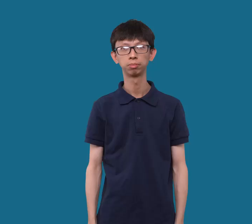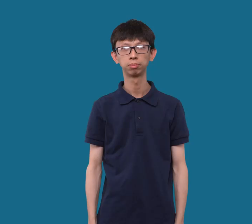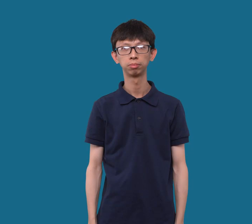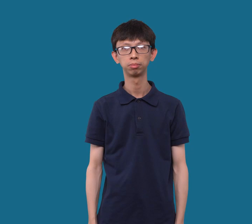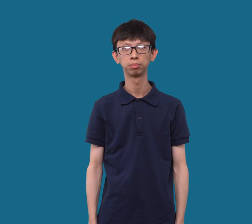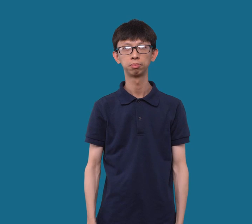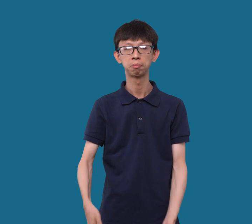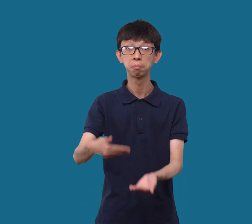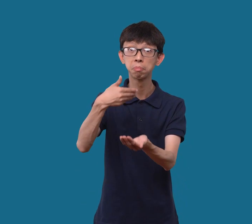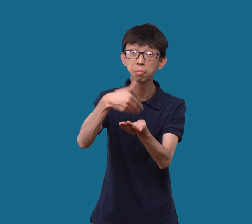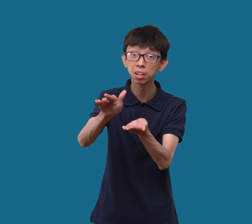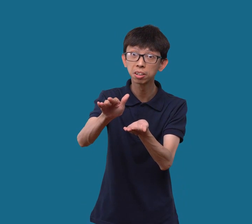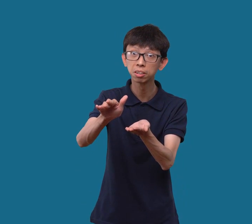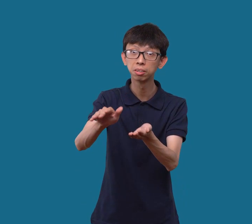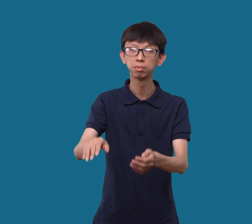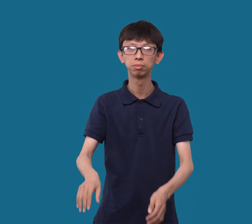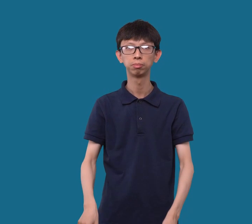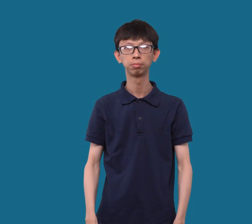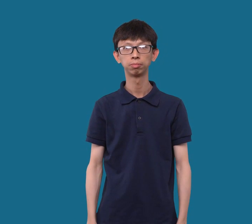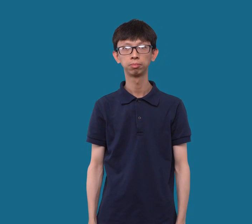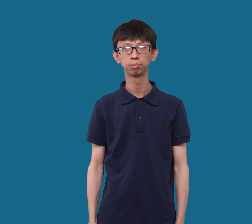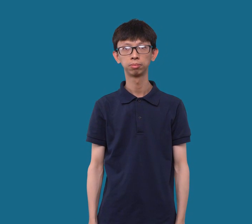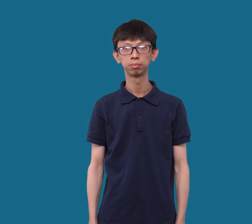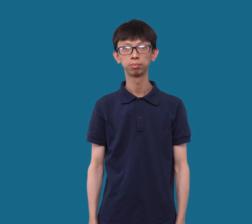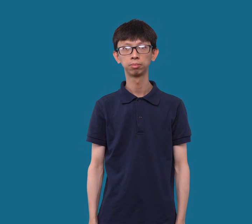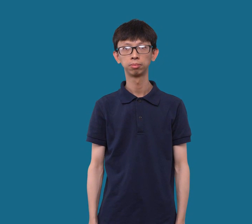bớt đi